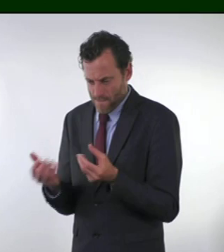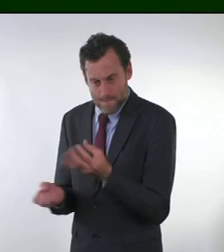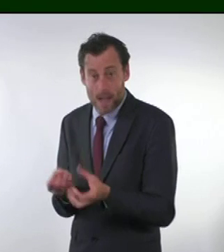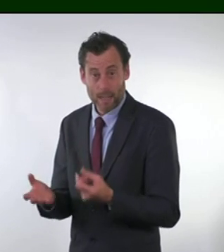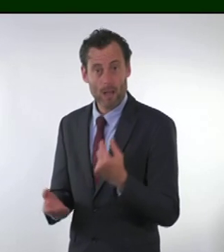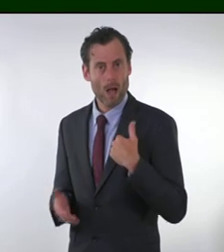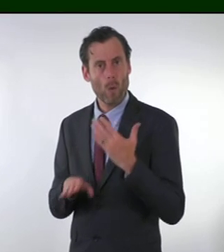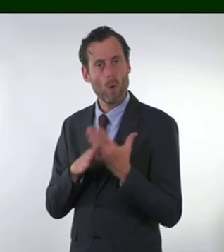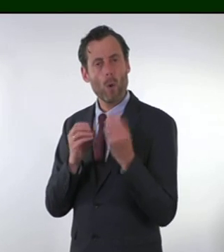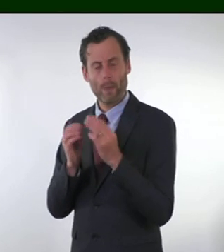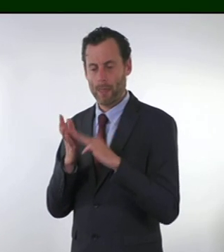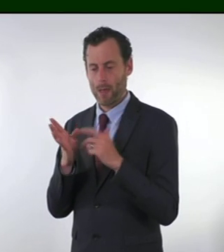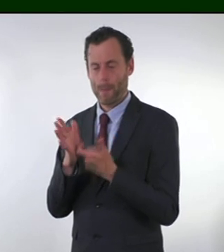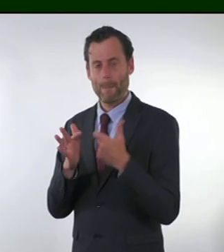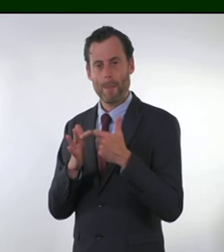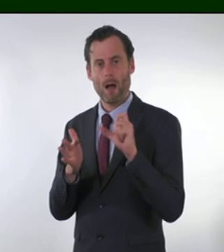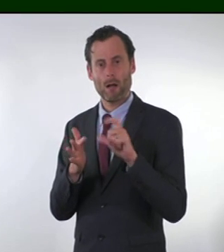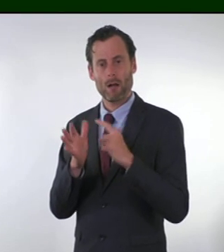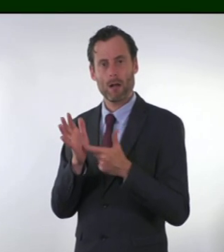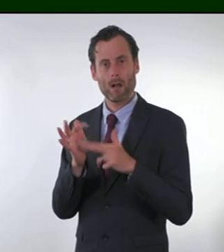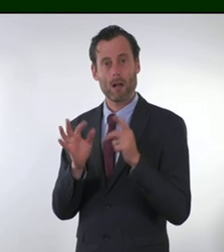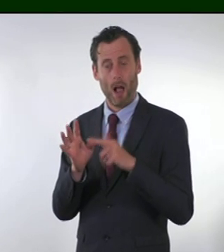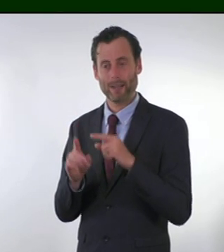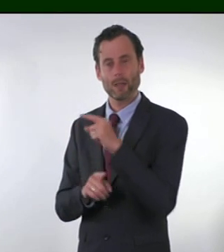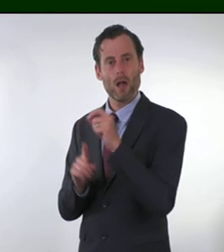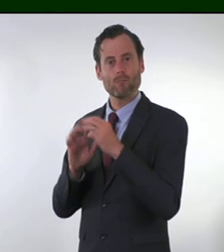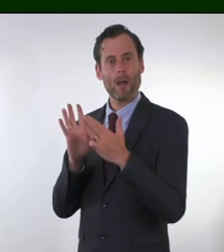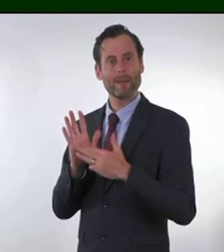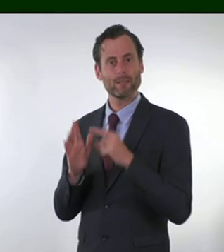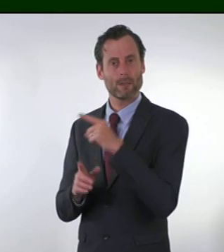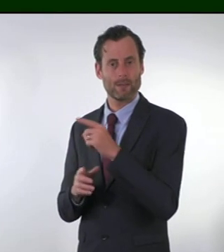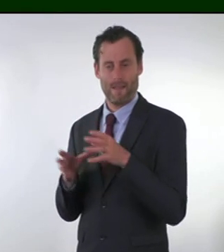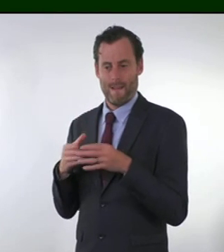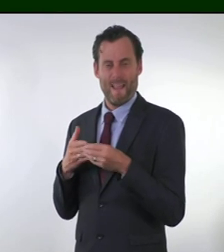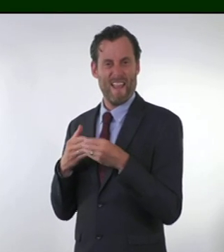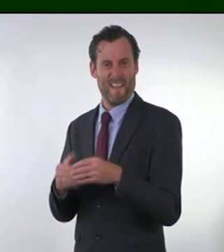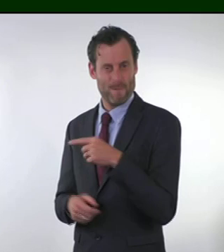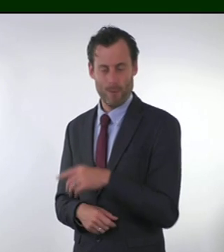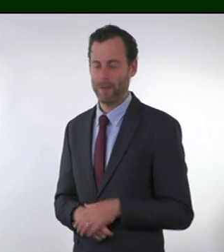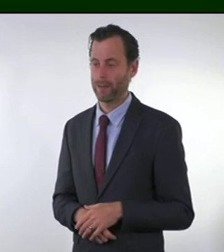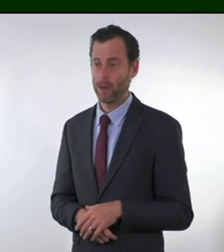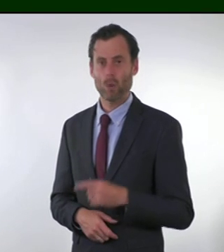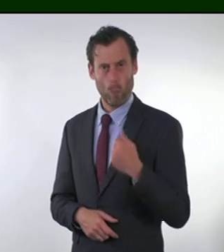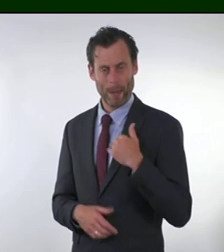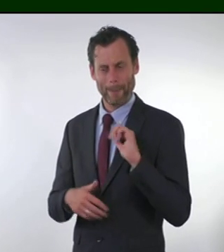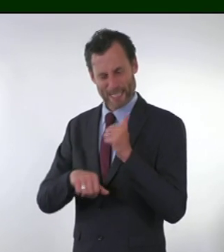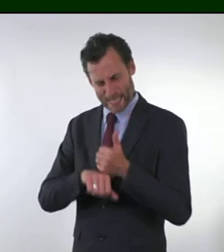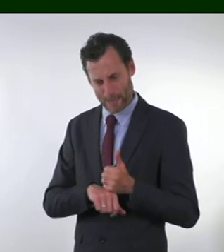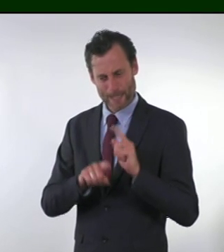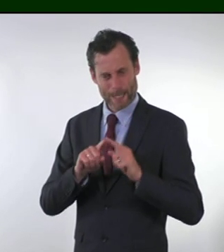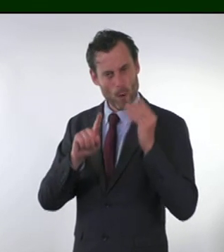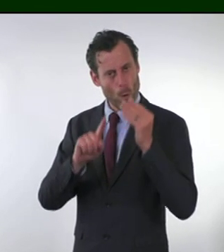I am working closely with Mark Carney, who is the Prime Minister’s envoy, and we are trying to put in place an ambitious set of goals that we can help deliver.